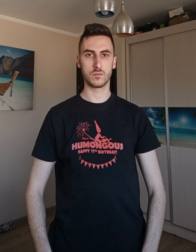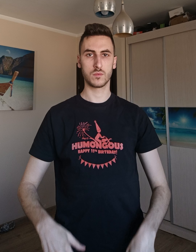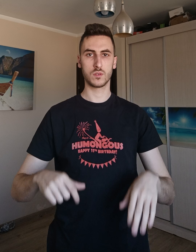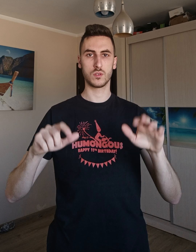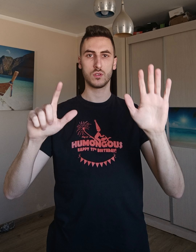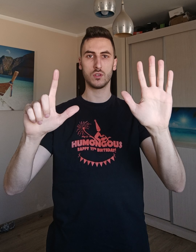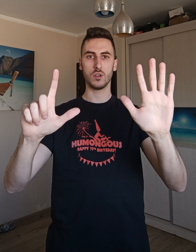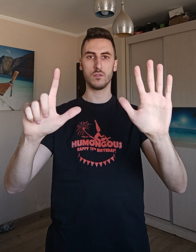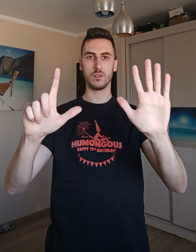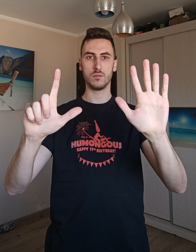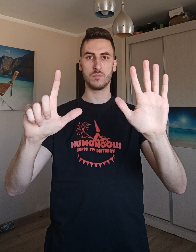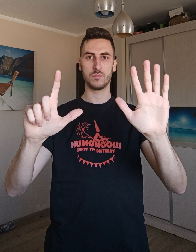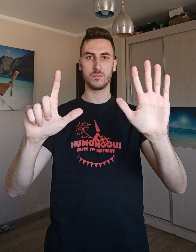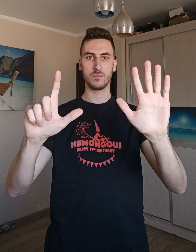שבע